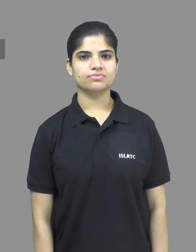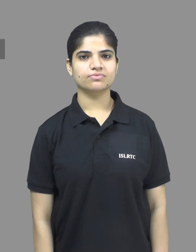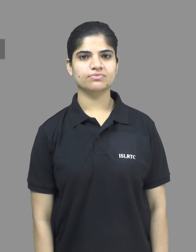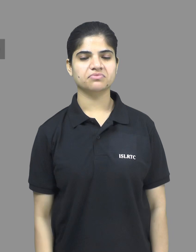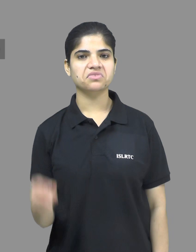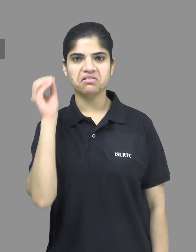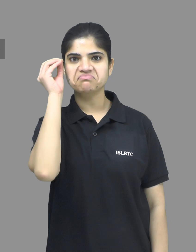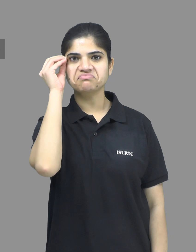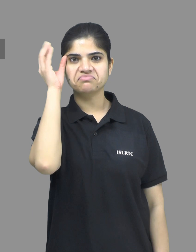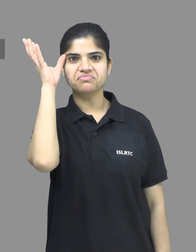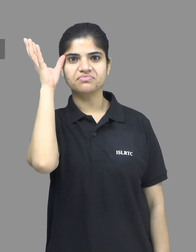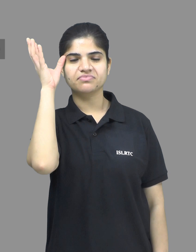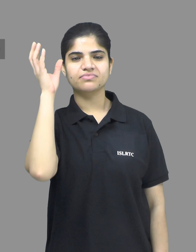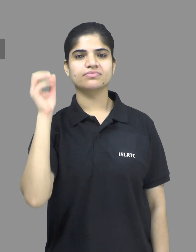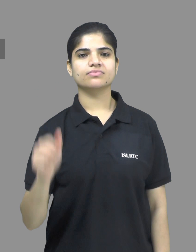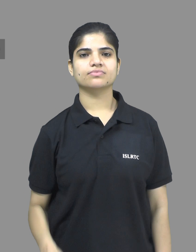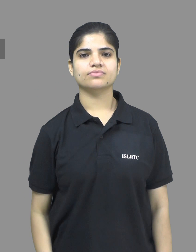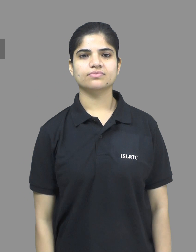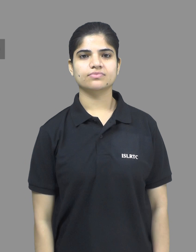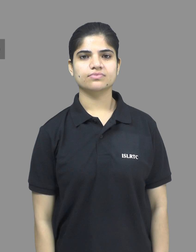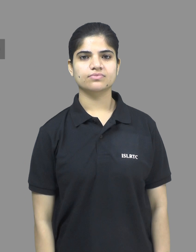Wise Knowledgeable